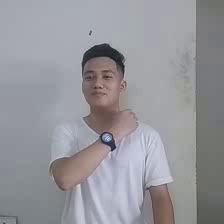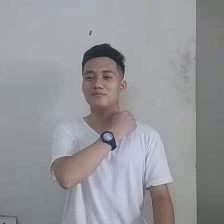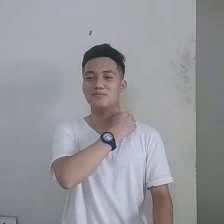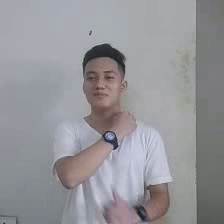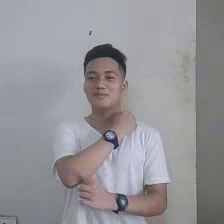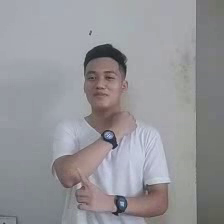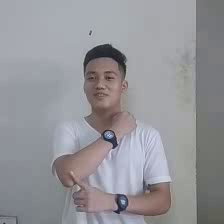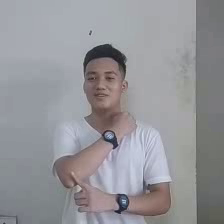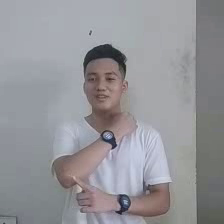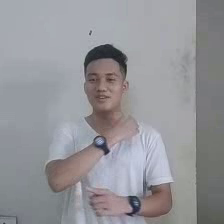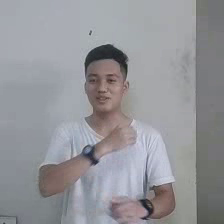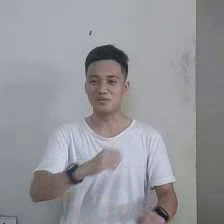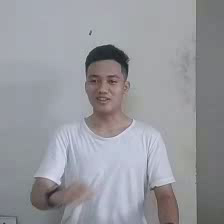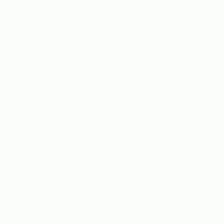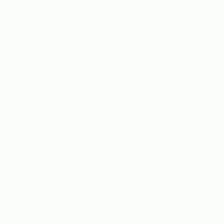Cám dỗ